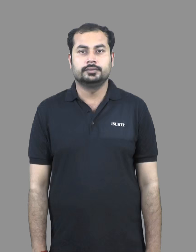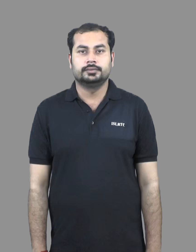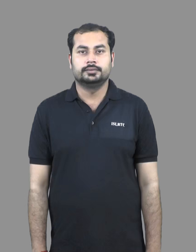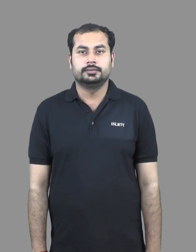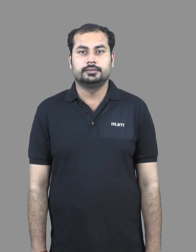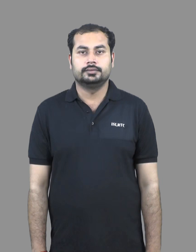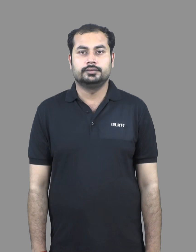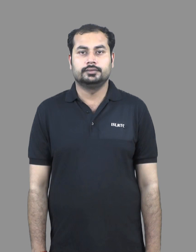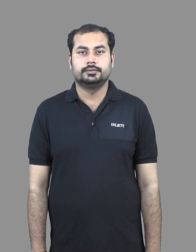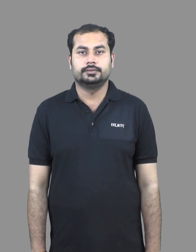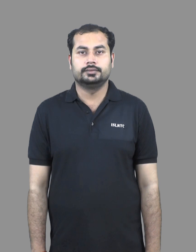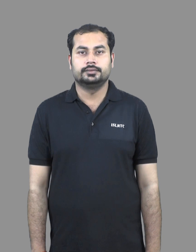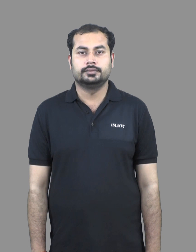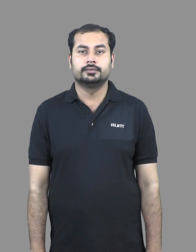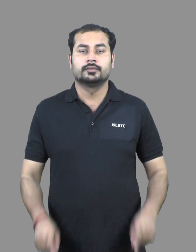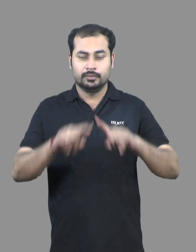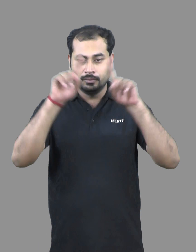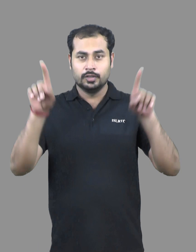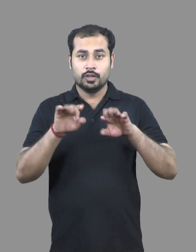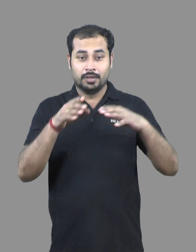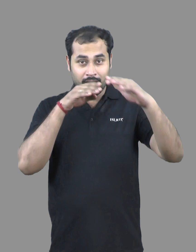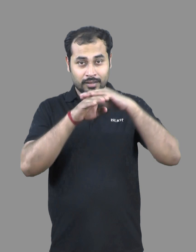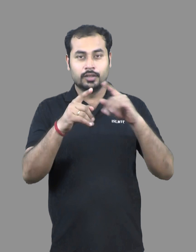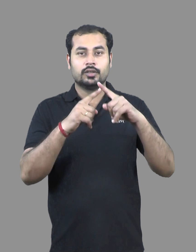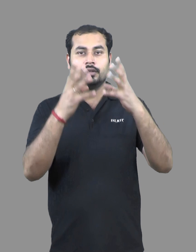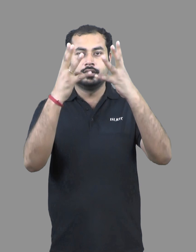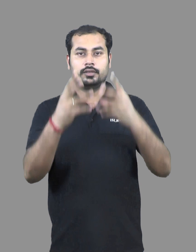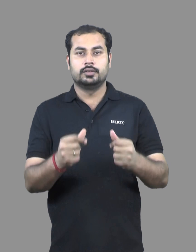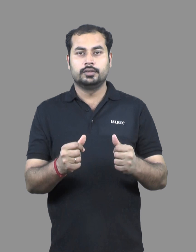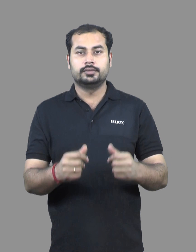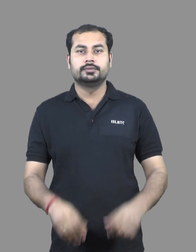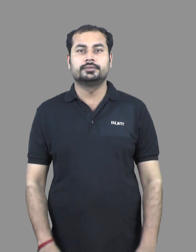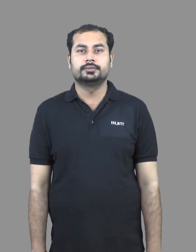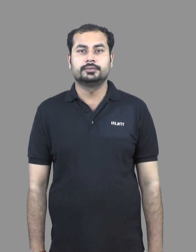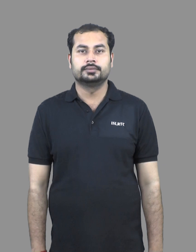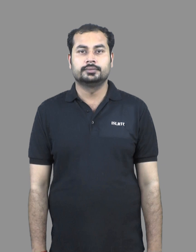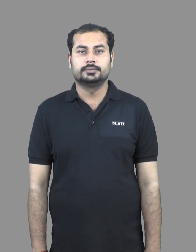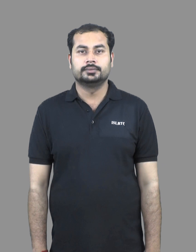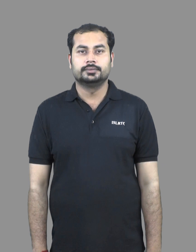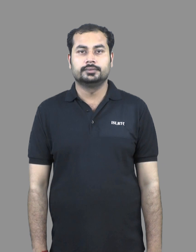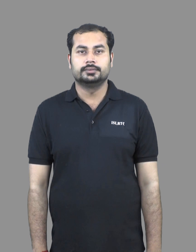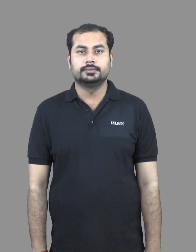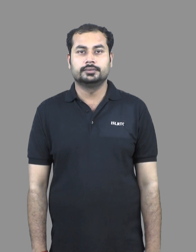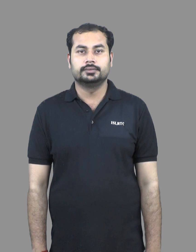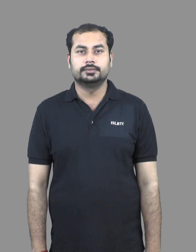Tally